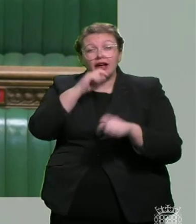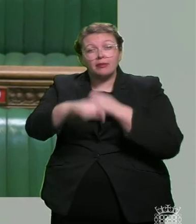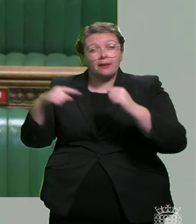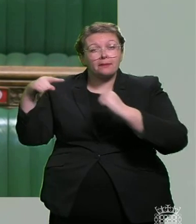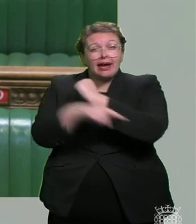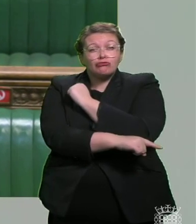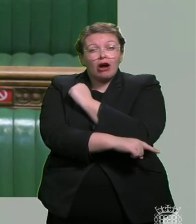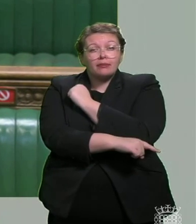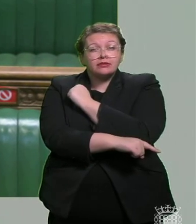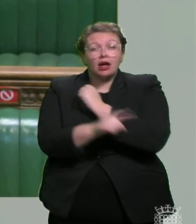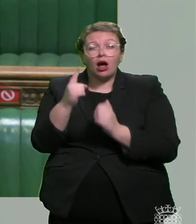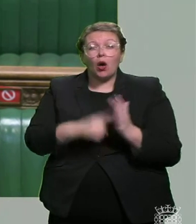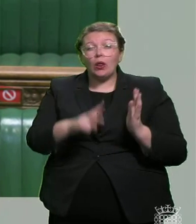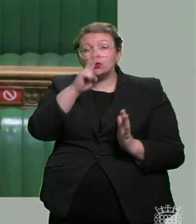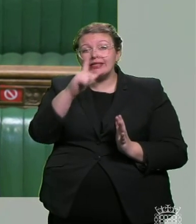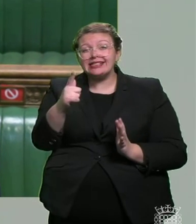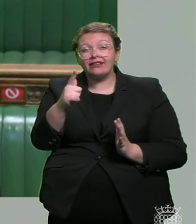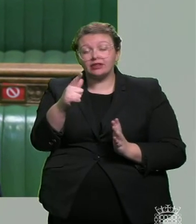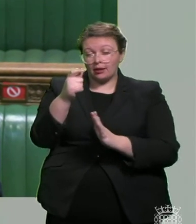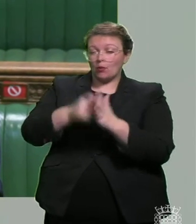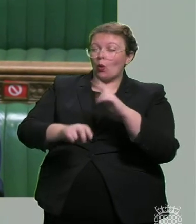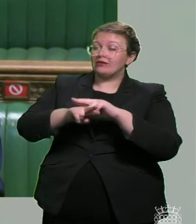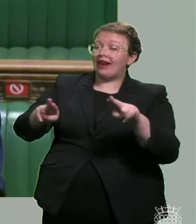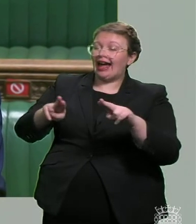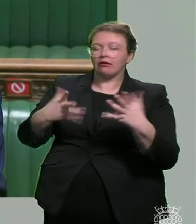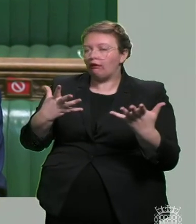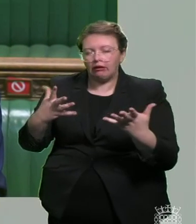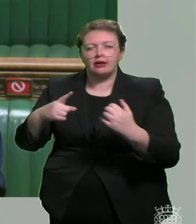She bought a flat, she has lost it and she is now bankrupt. It is too late for her.